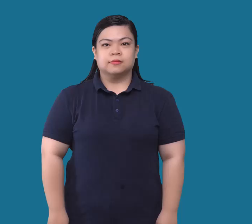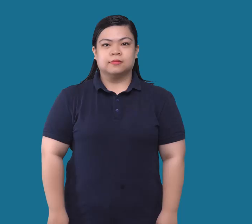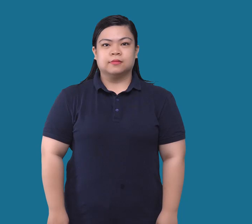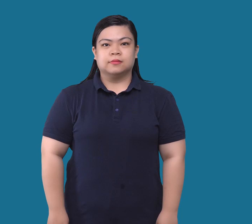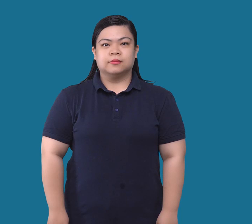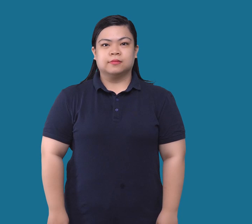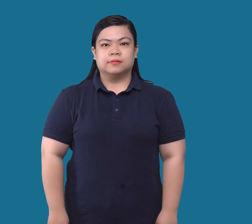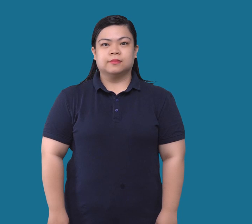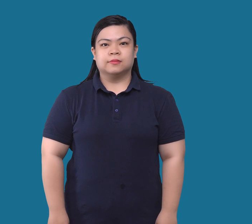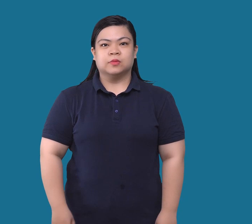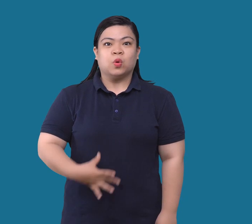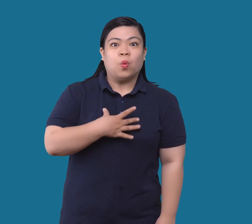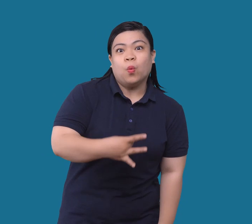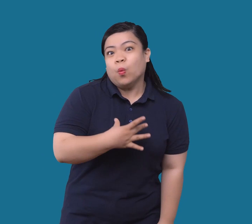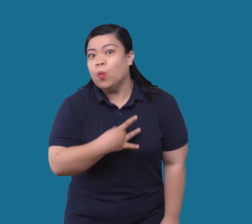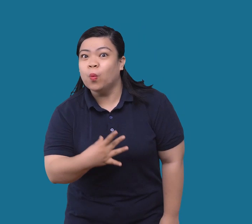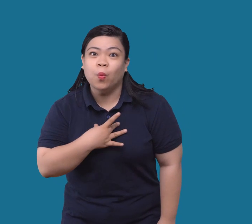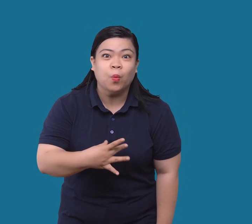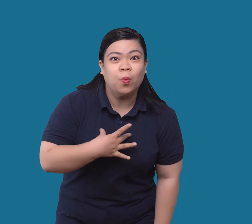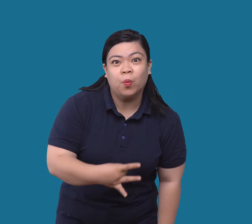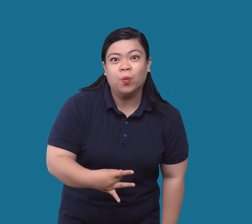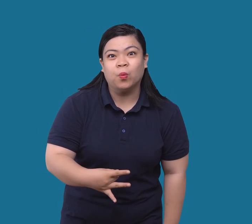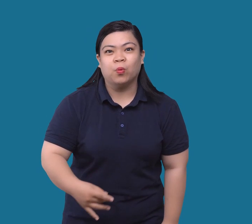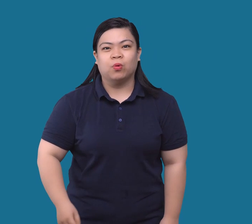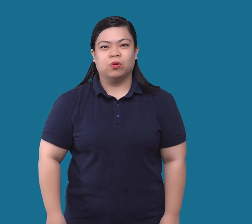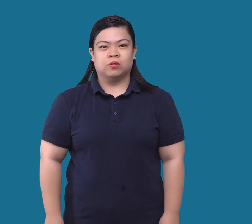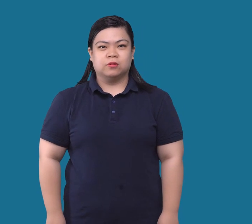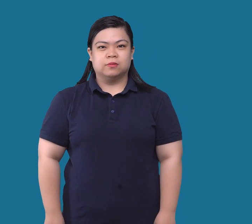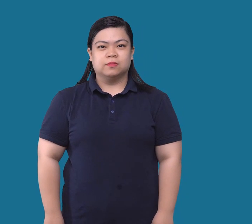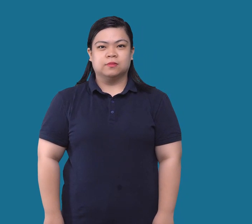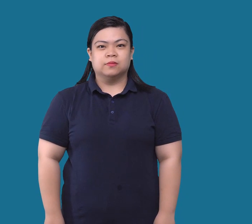thích thú